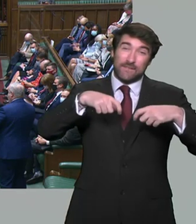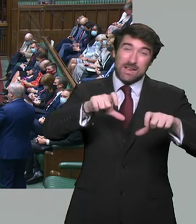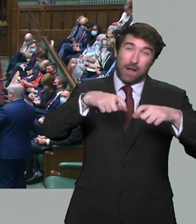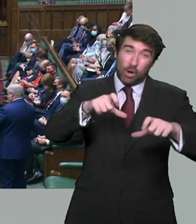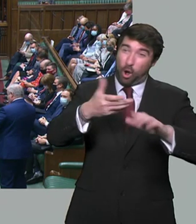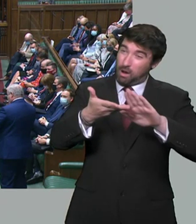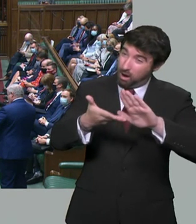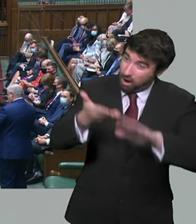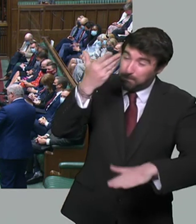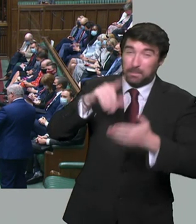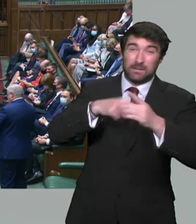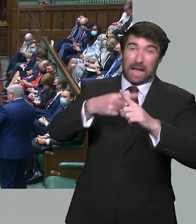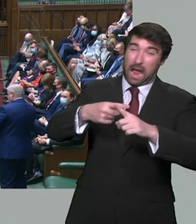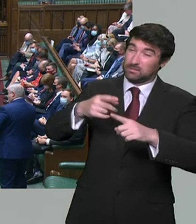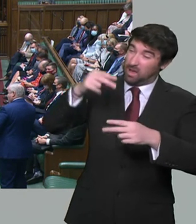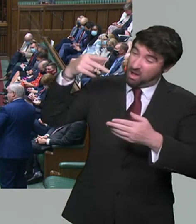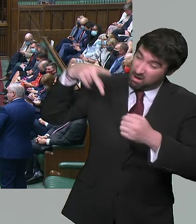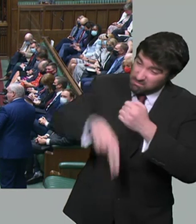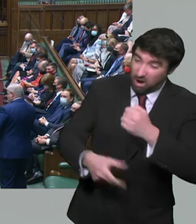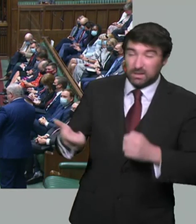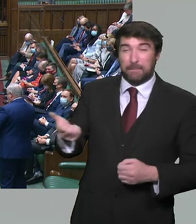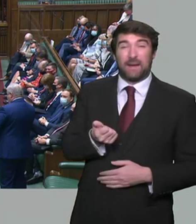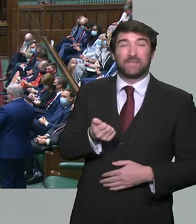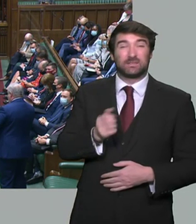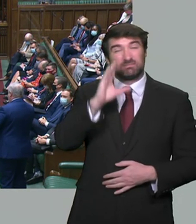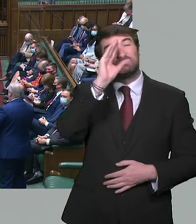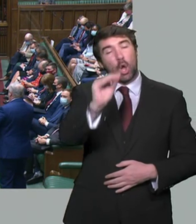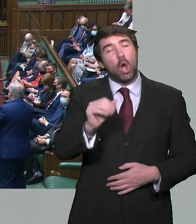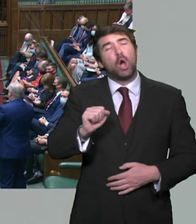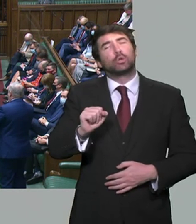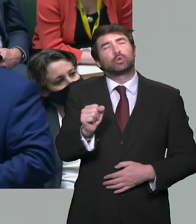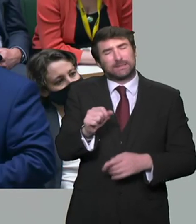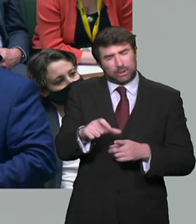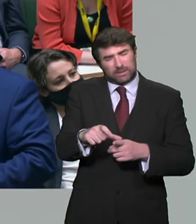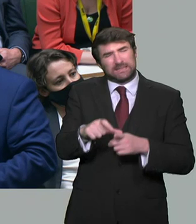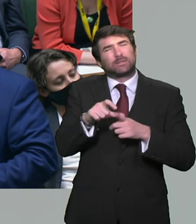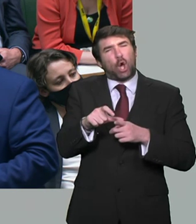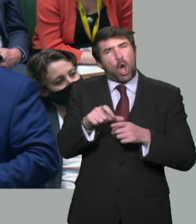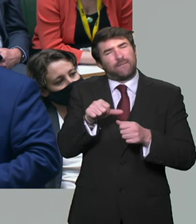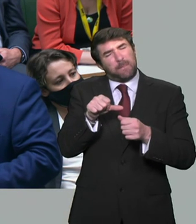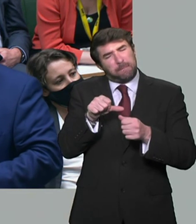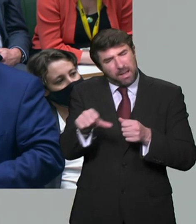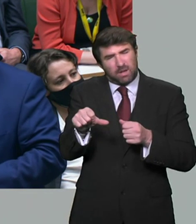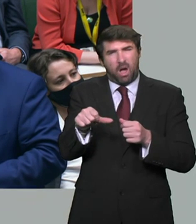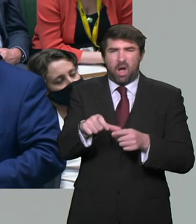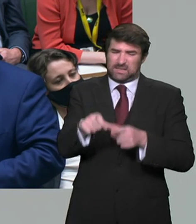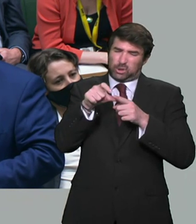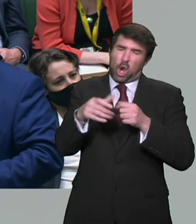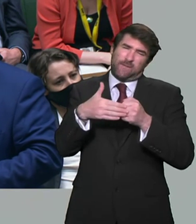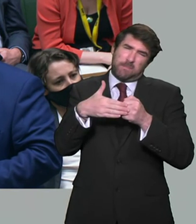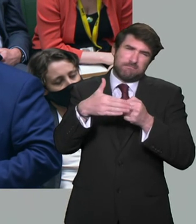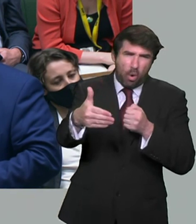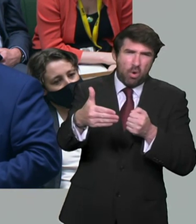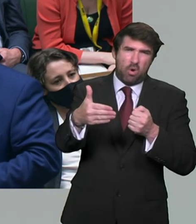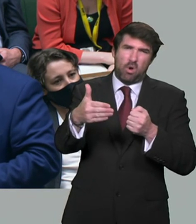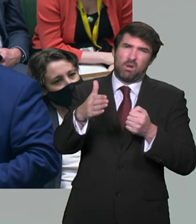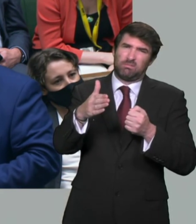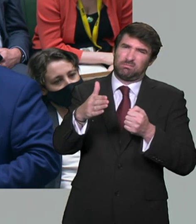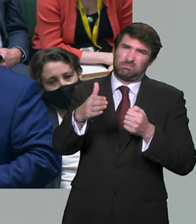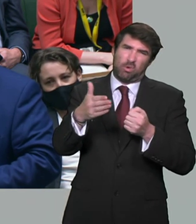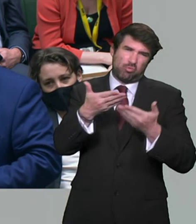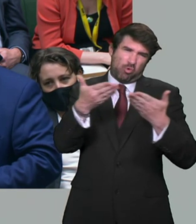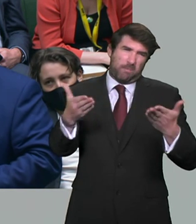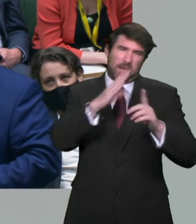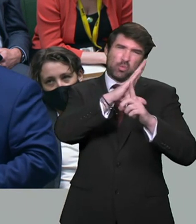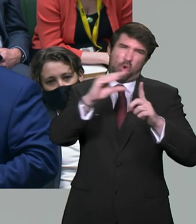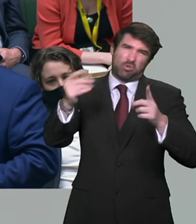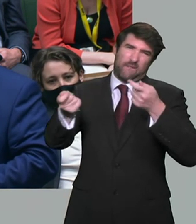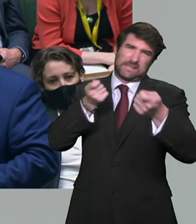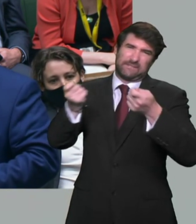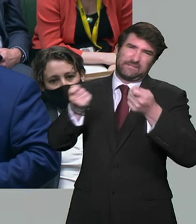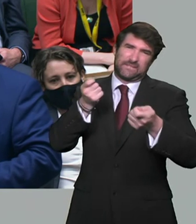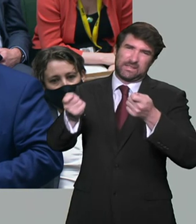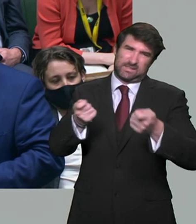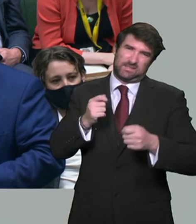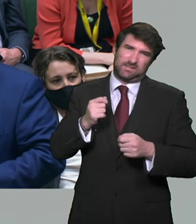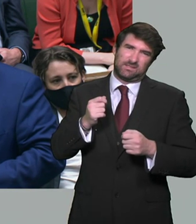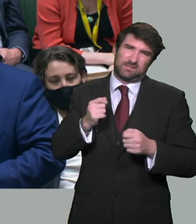Scotland deserves better. There is clearly no chance of a fair covid recovery under this Prime Minister and under this Westminster Government.